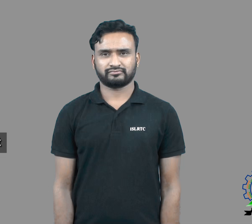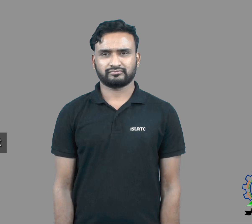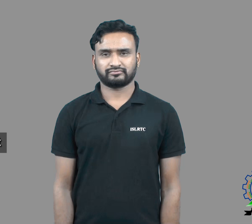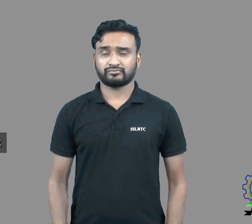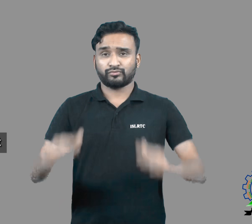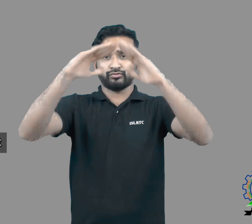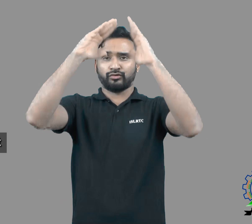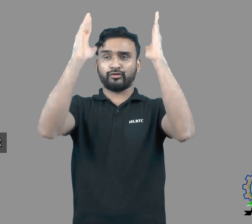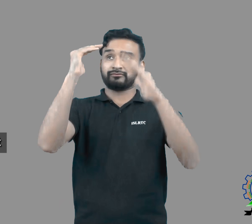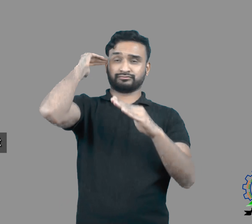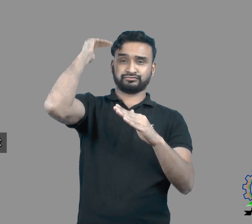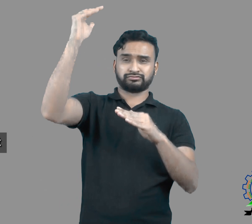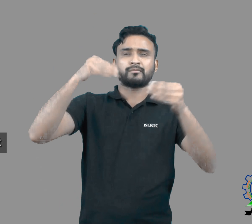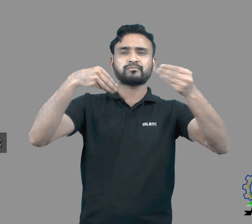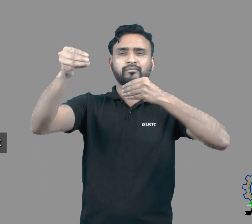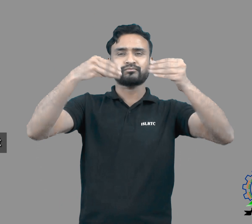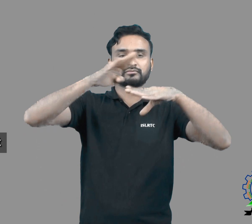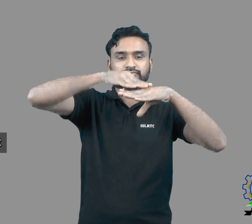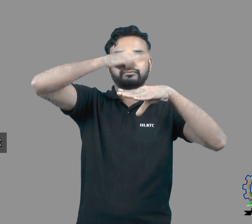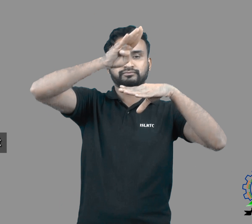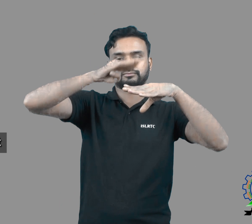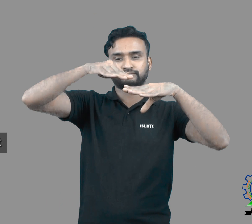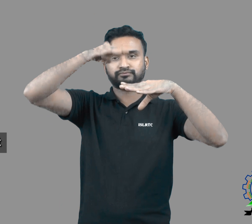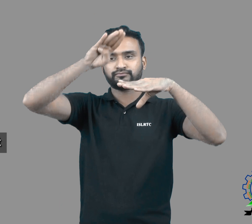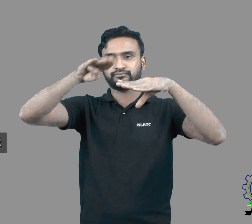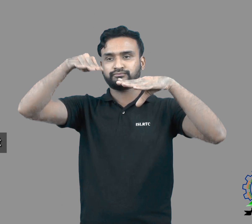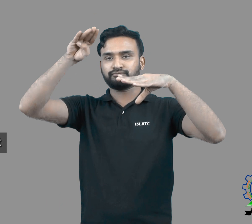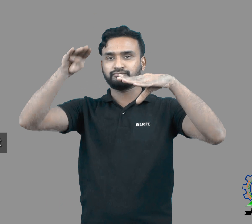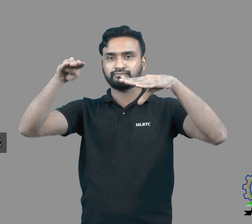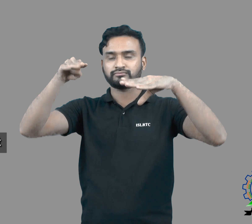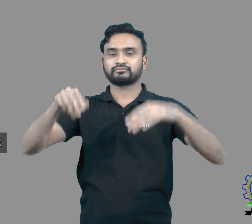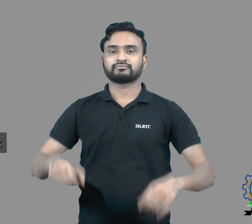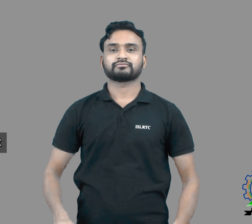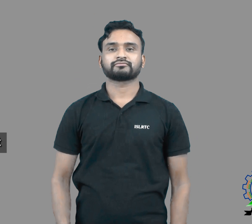Cooling Sheet